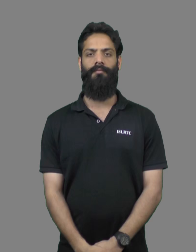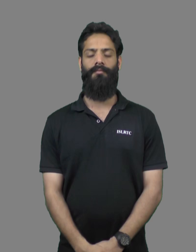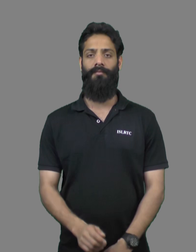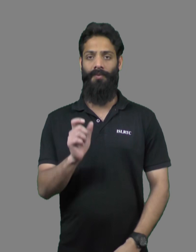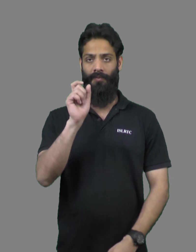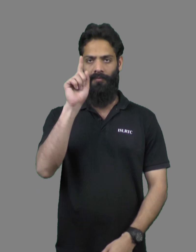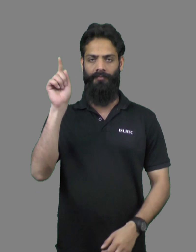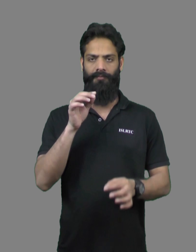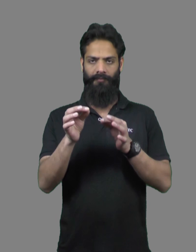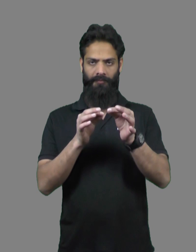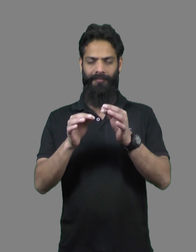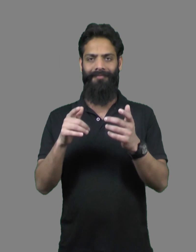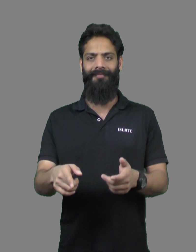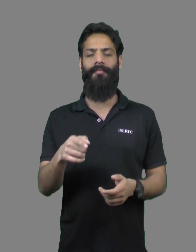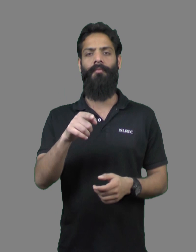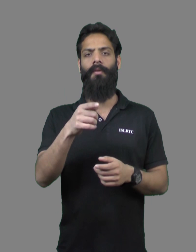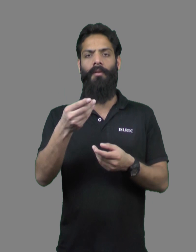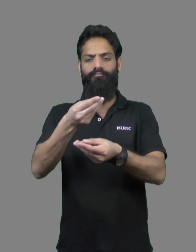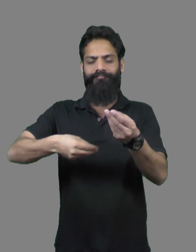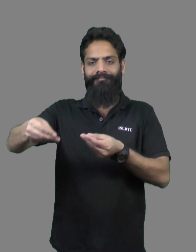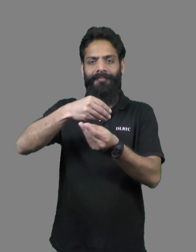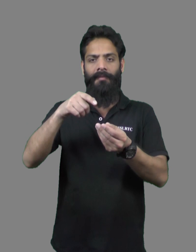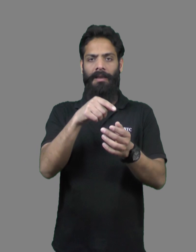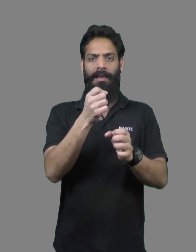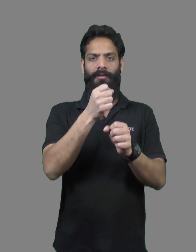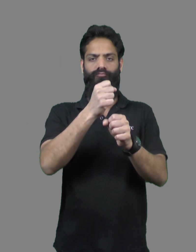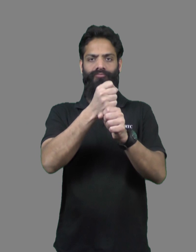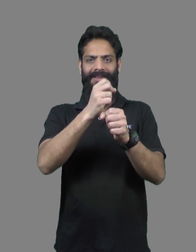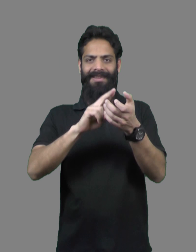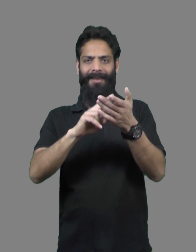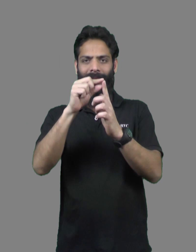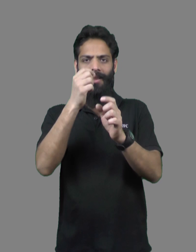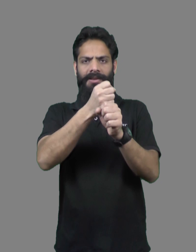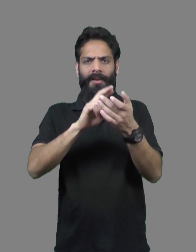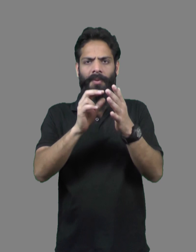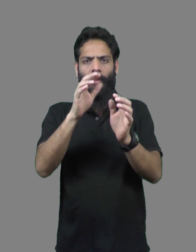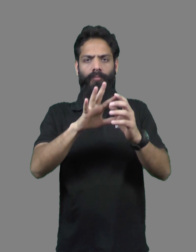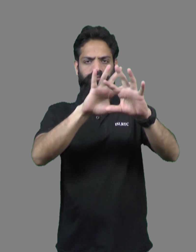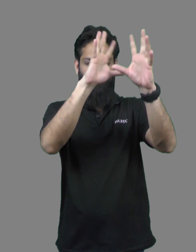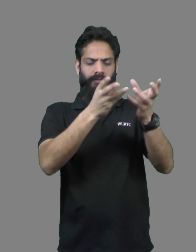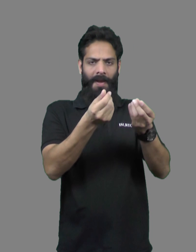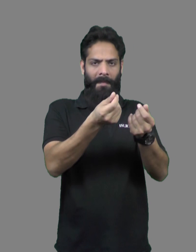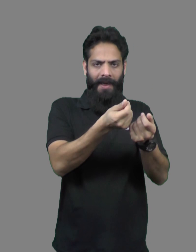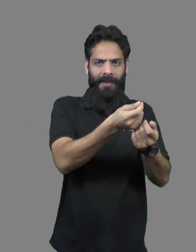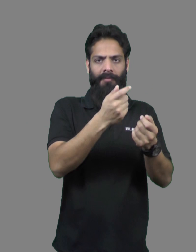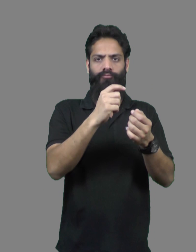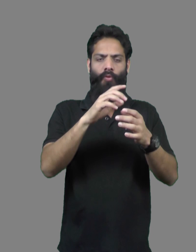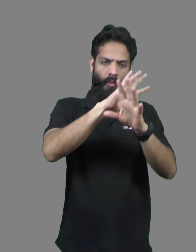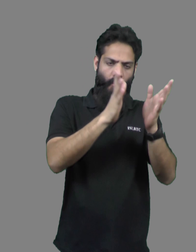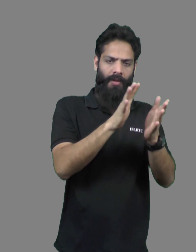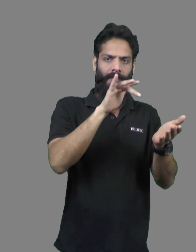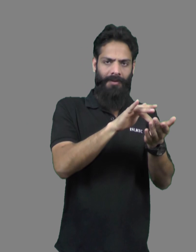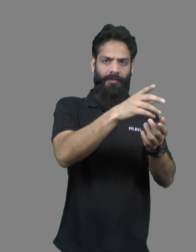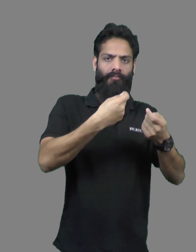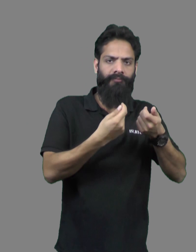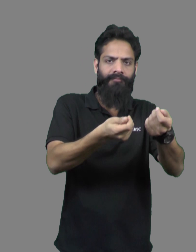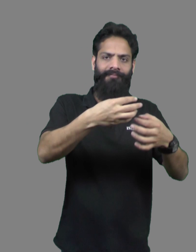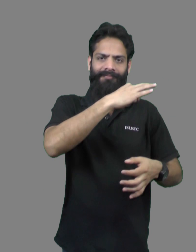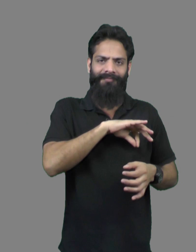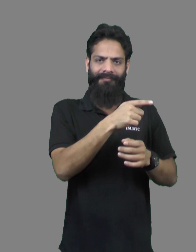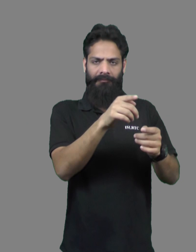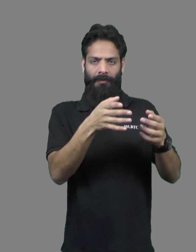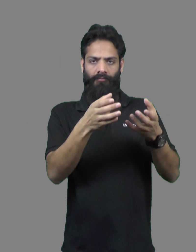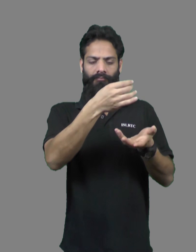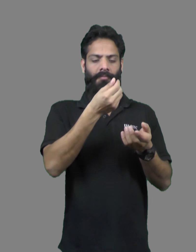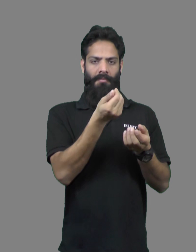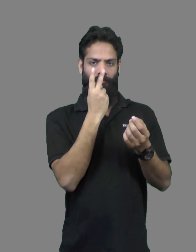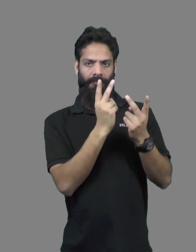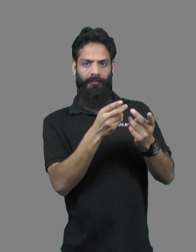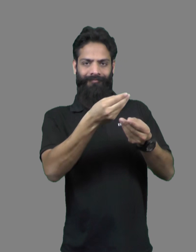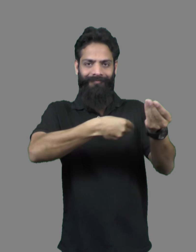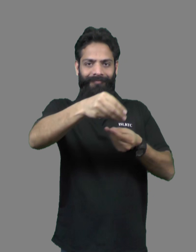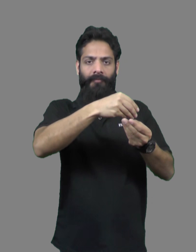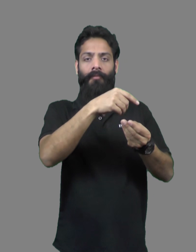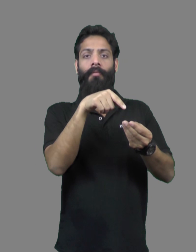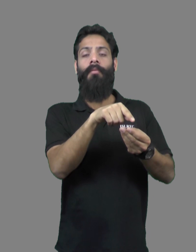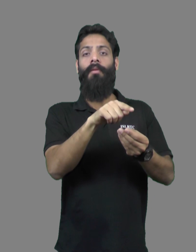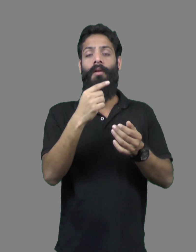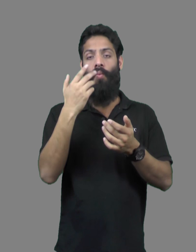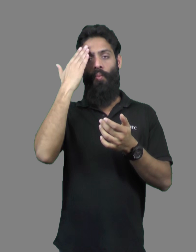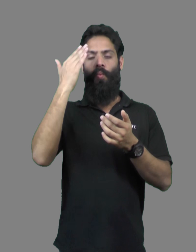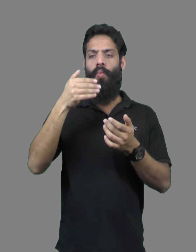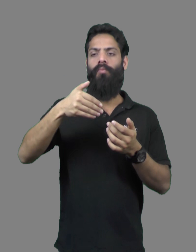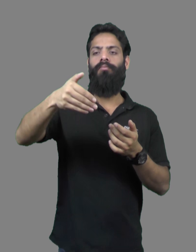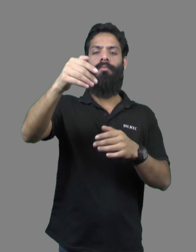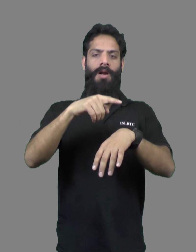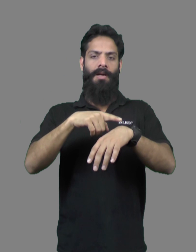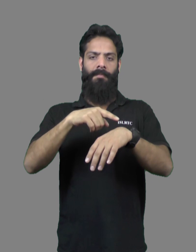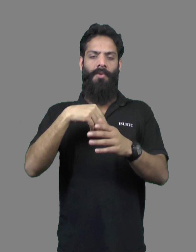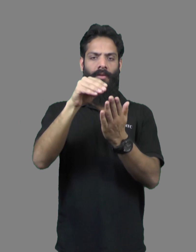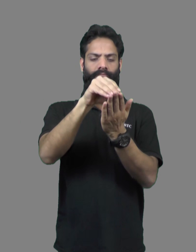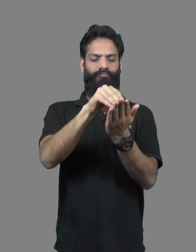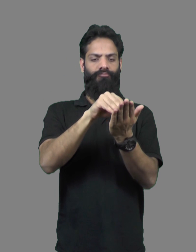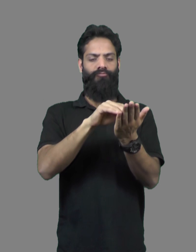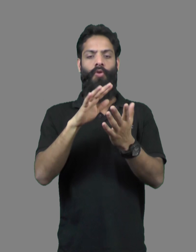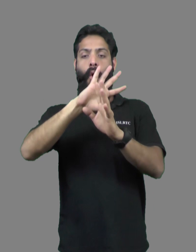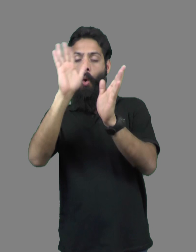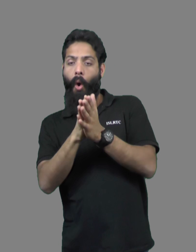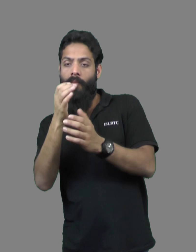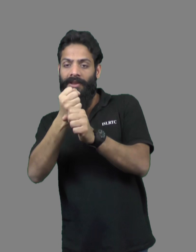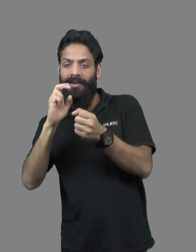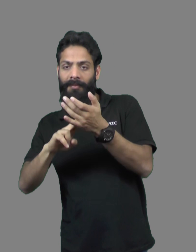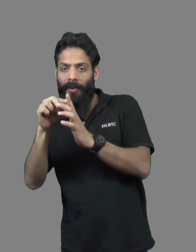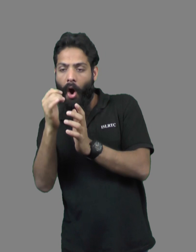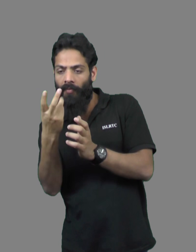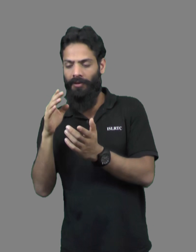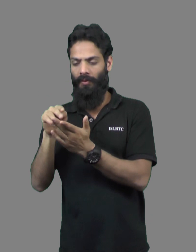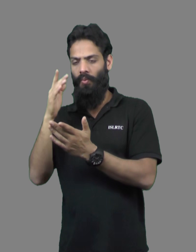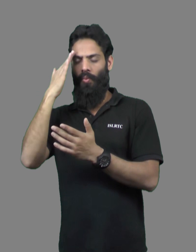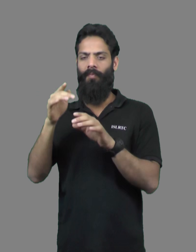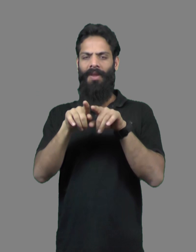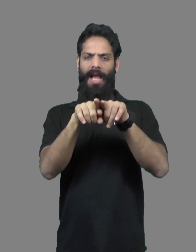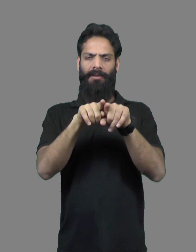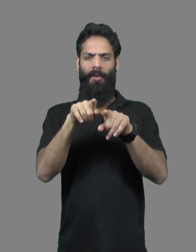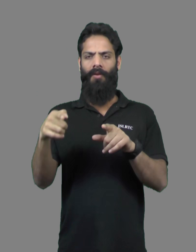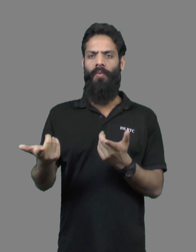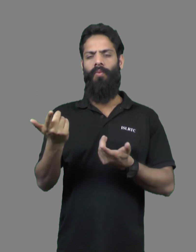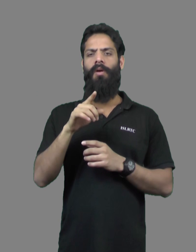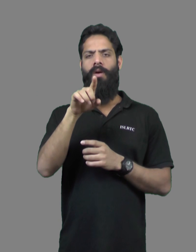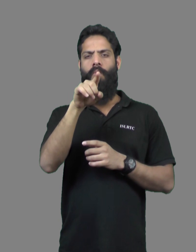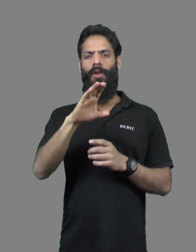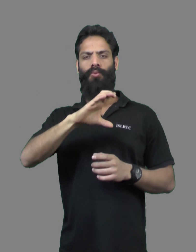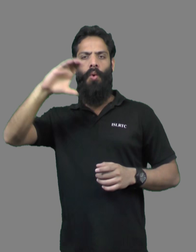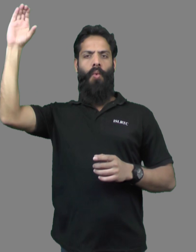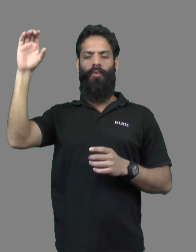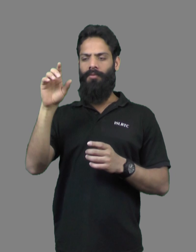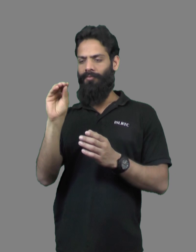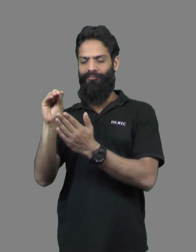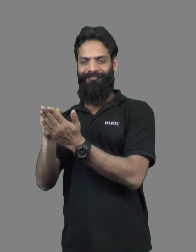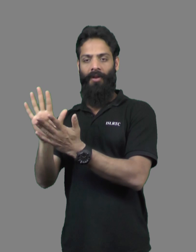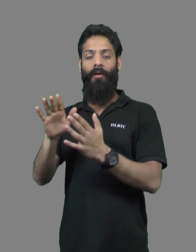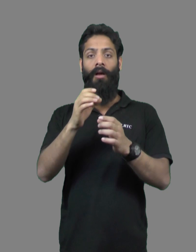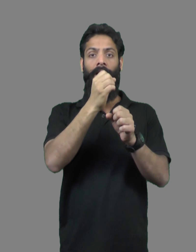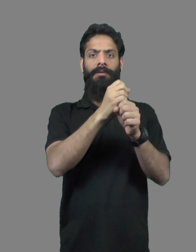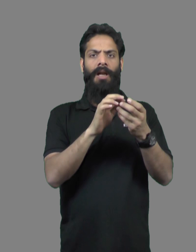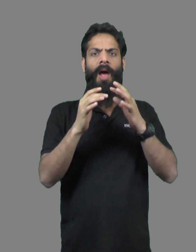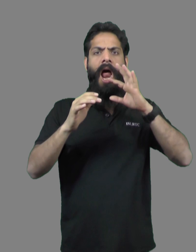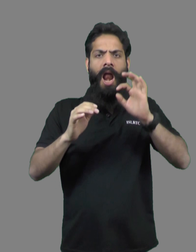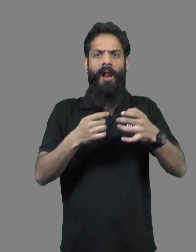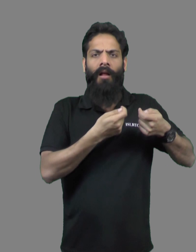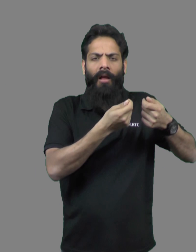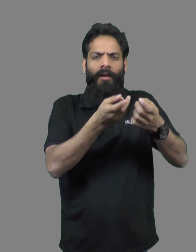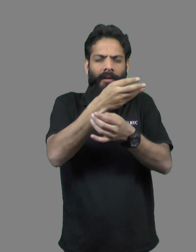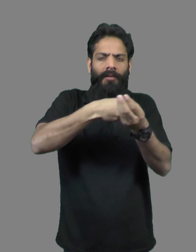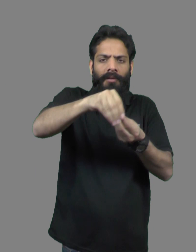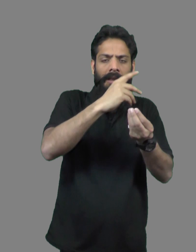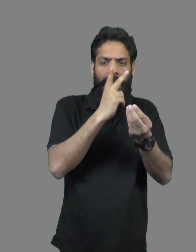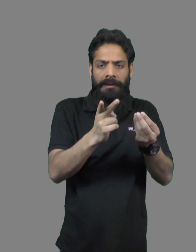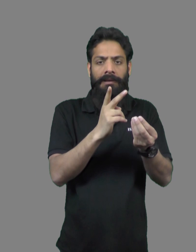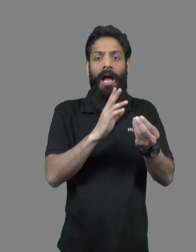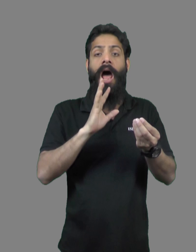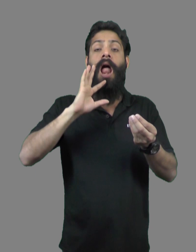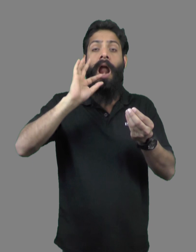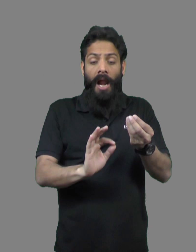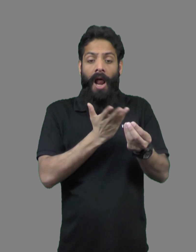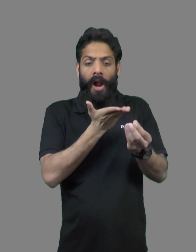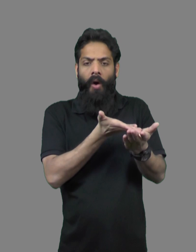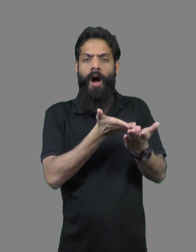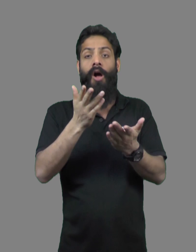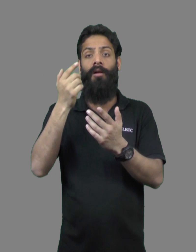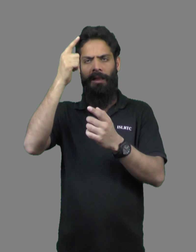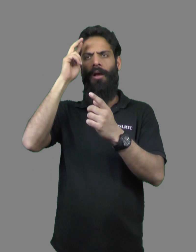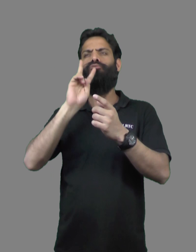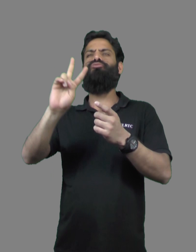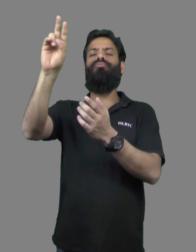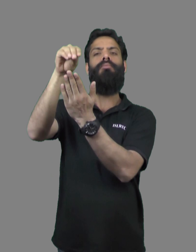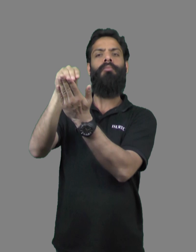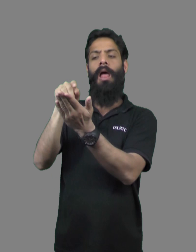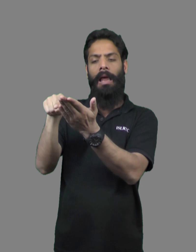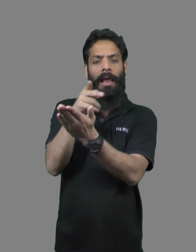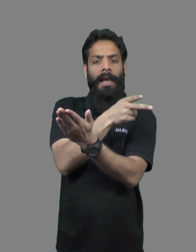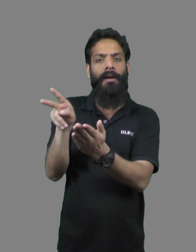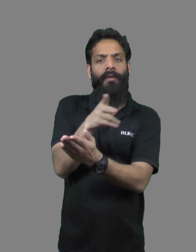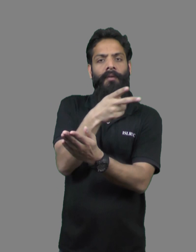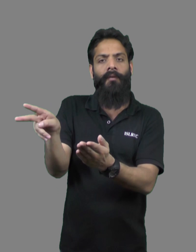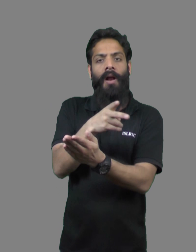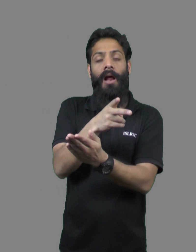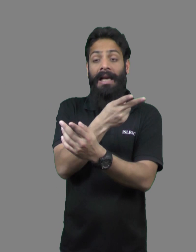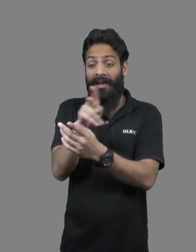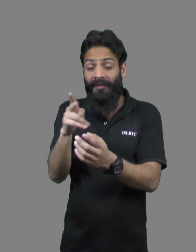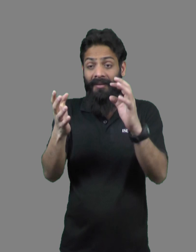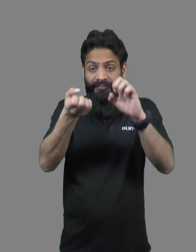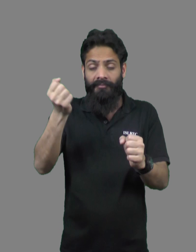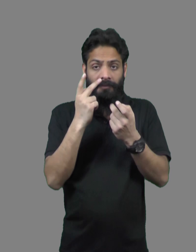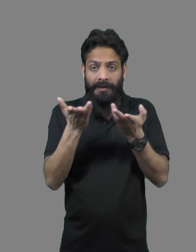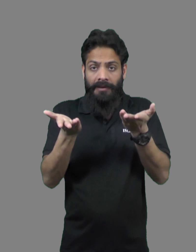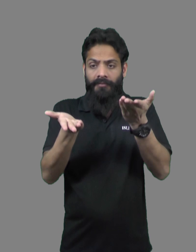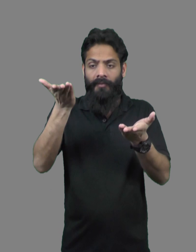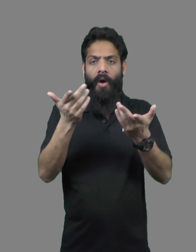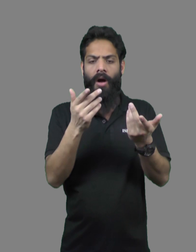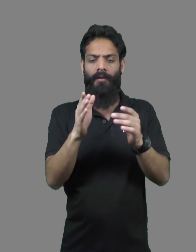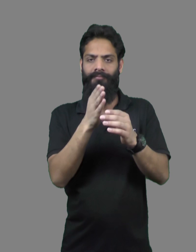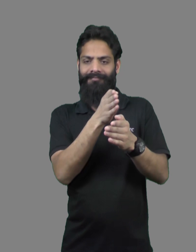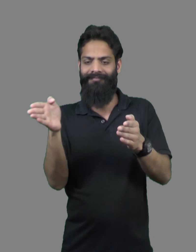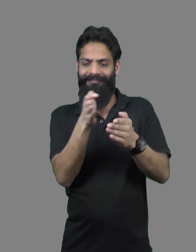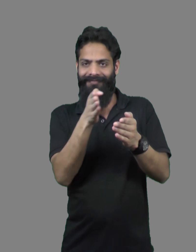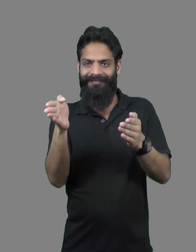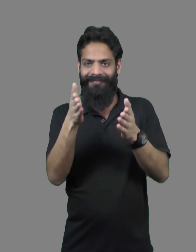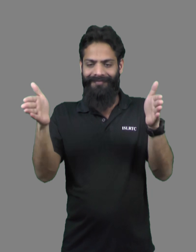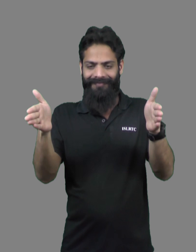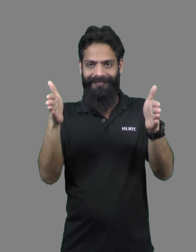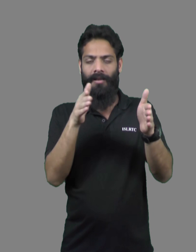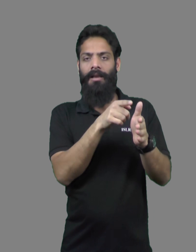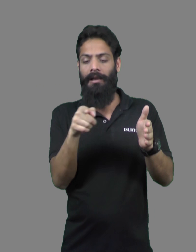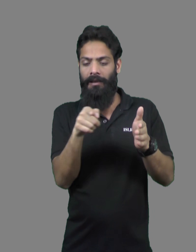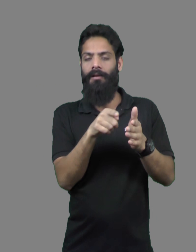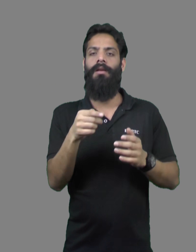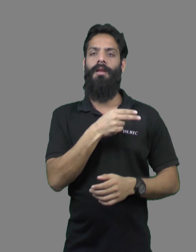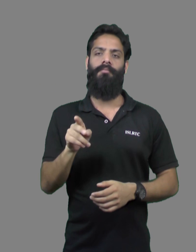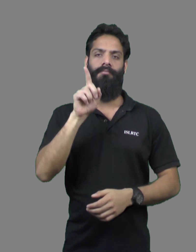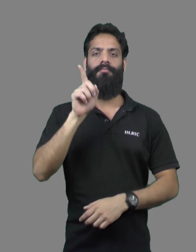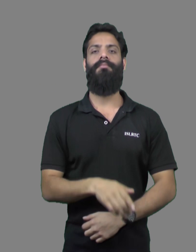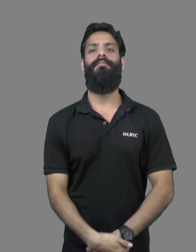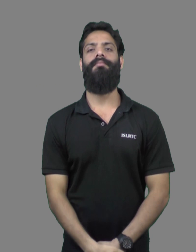Deflationary Gap